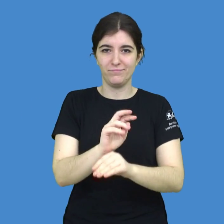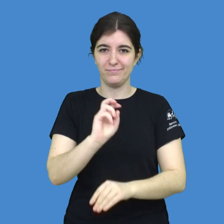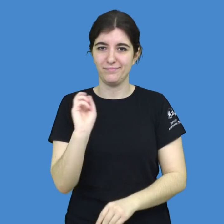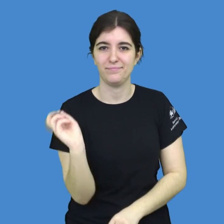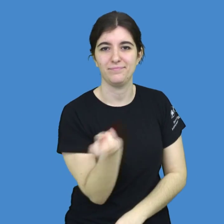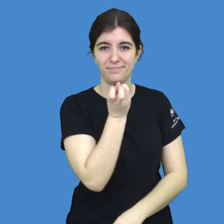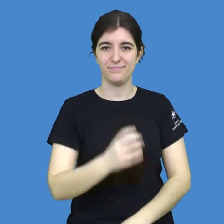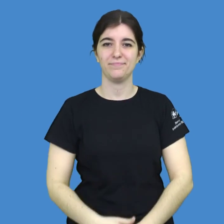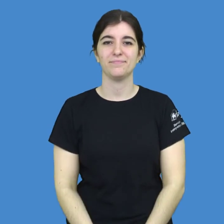etc